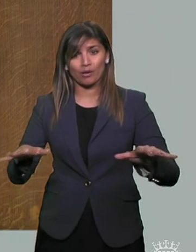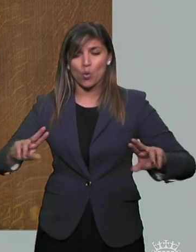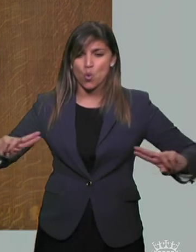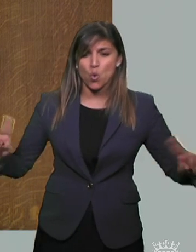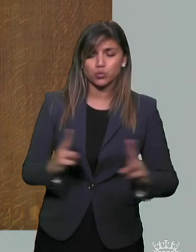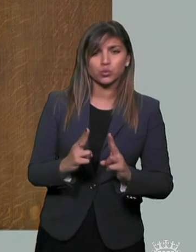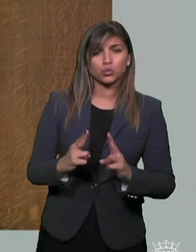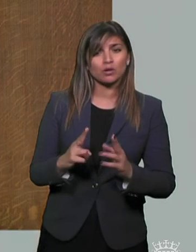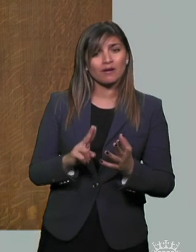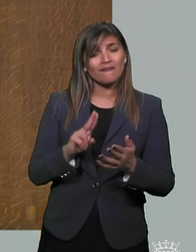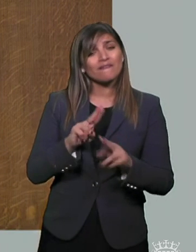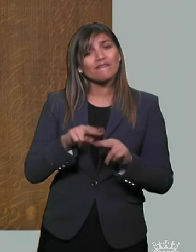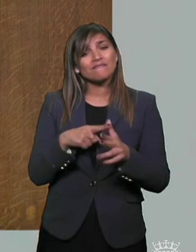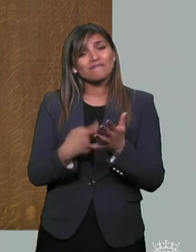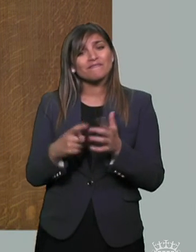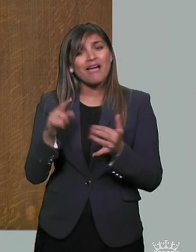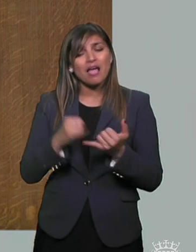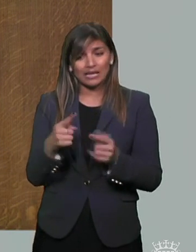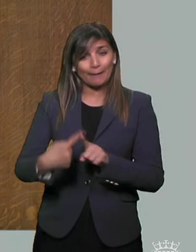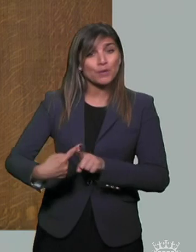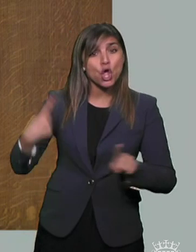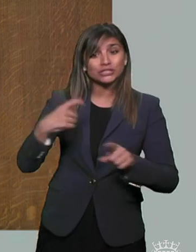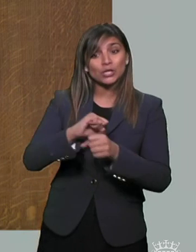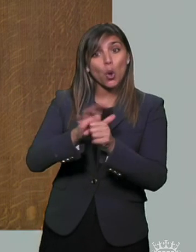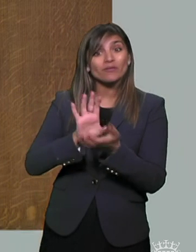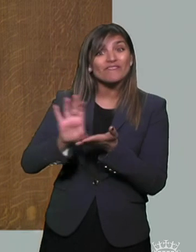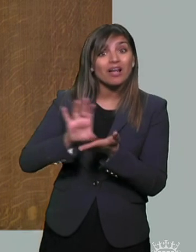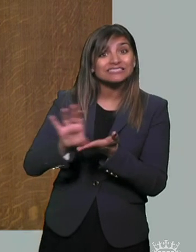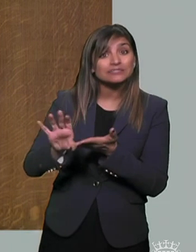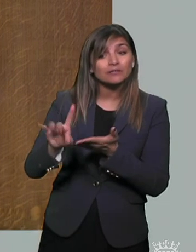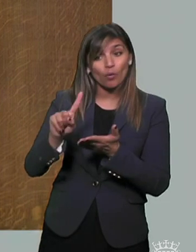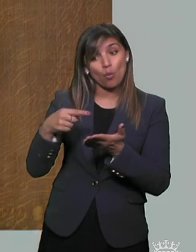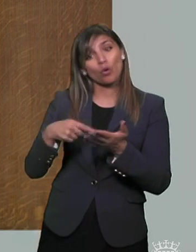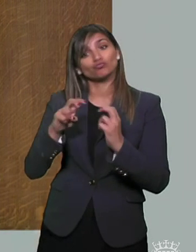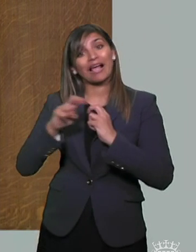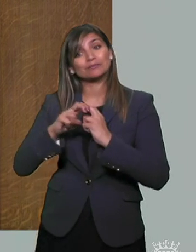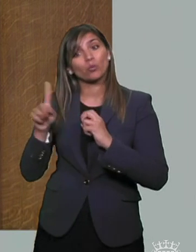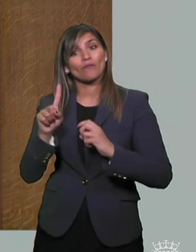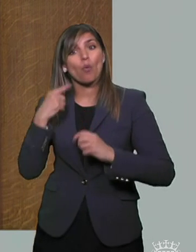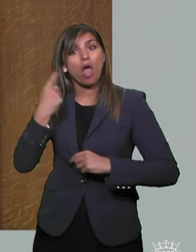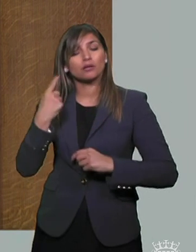Emergency covid funding to TfL expires the day after tomorrow.